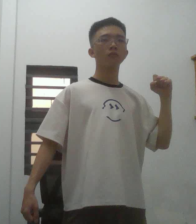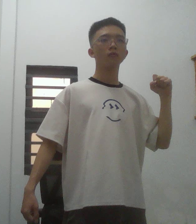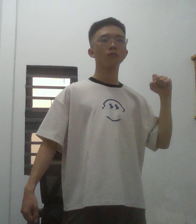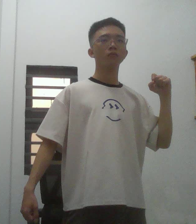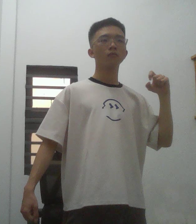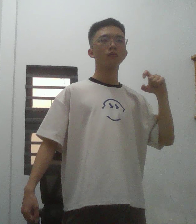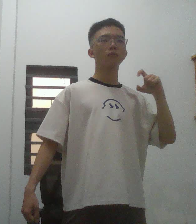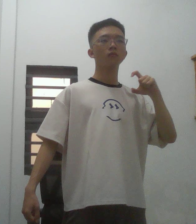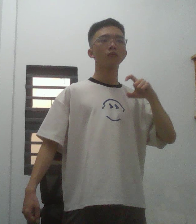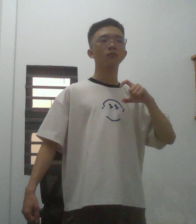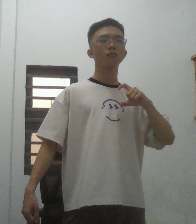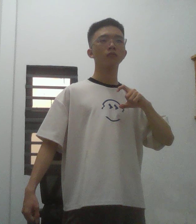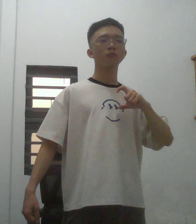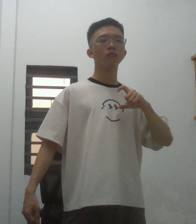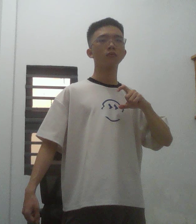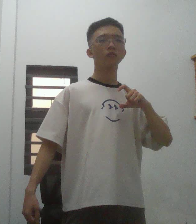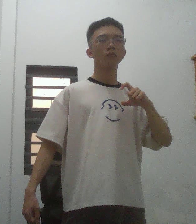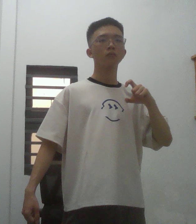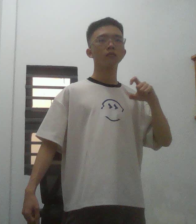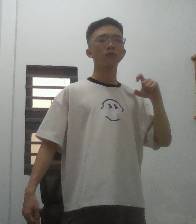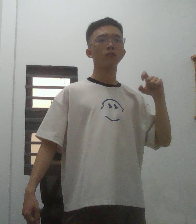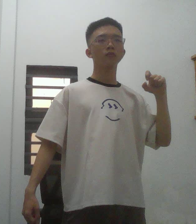giau co